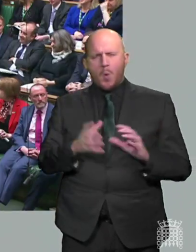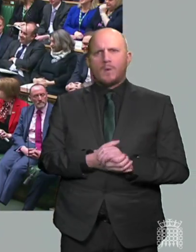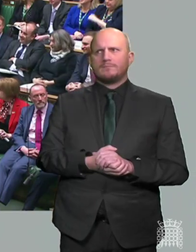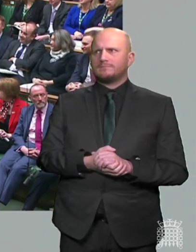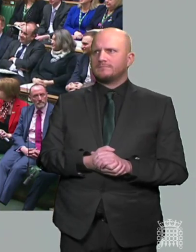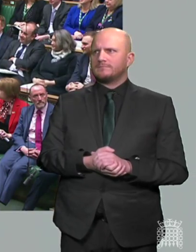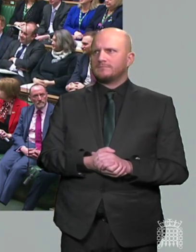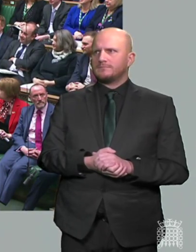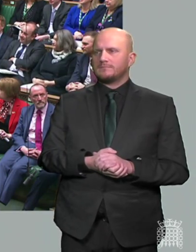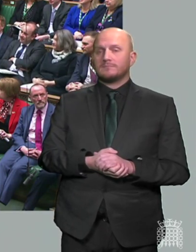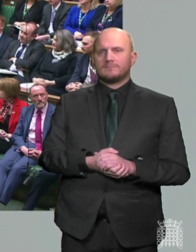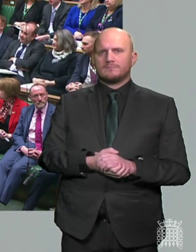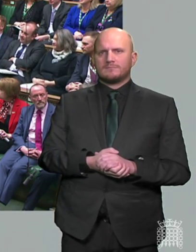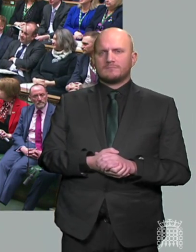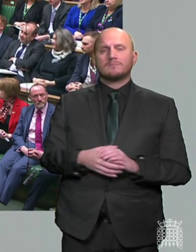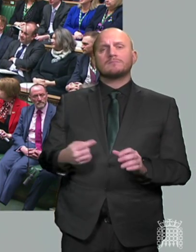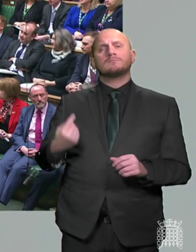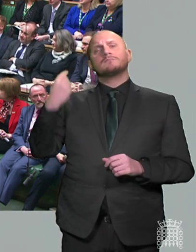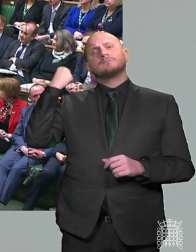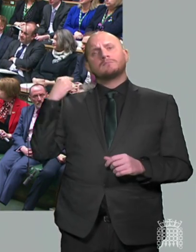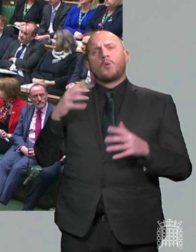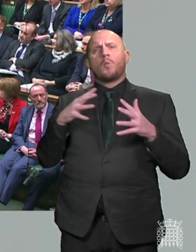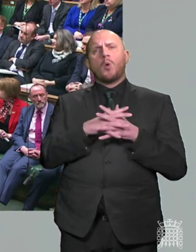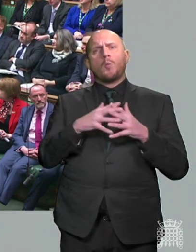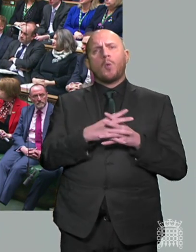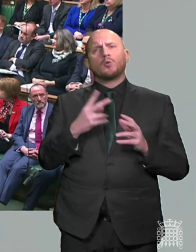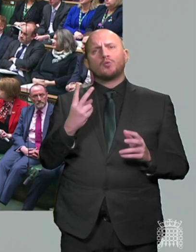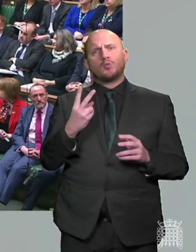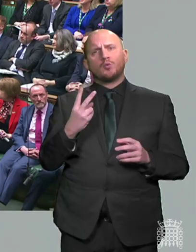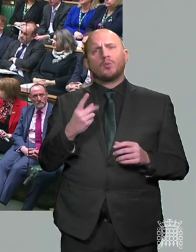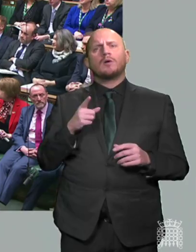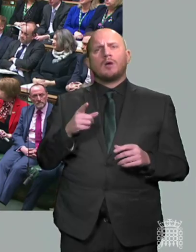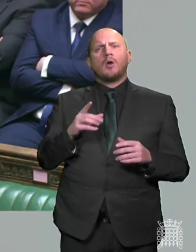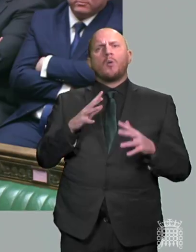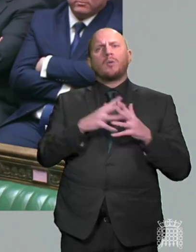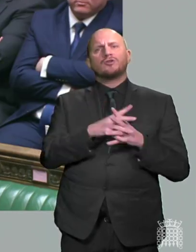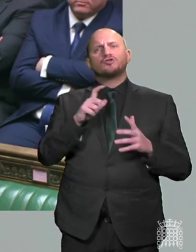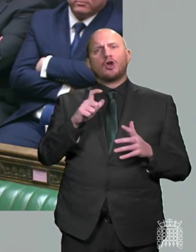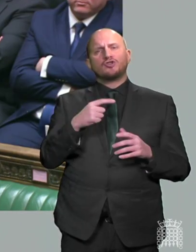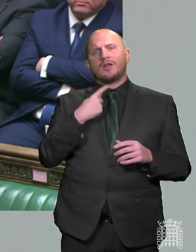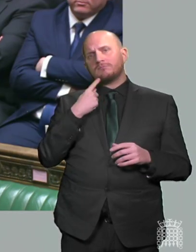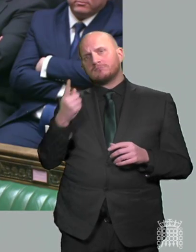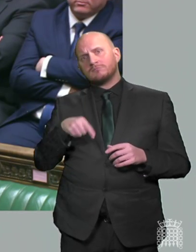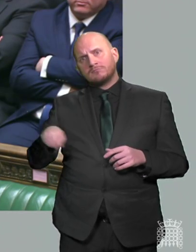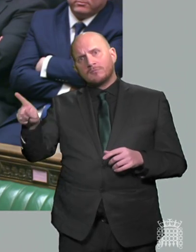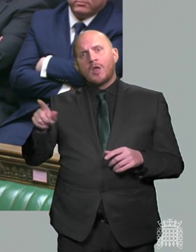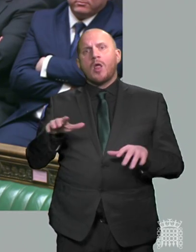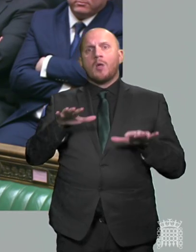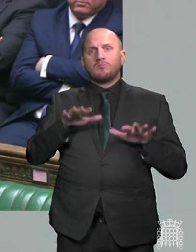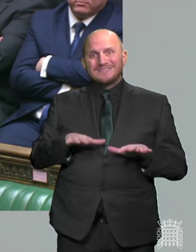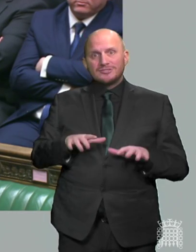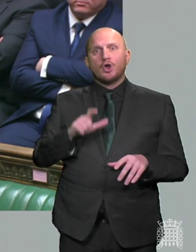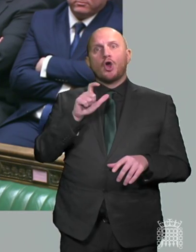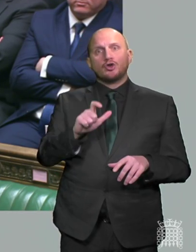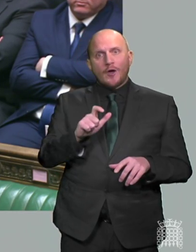After the second world war, Winston Churchill sent British Conservative lawyers to help to draft the European convention on human rights.